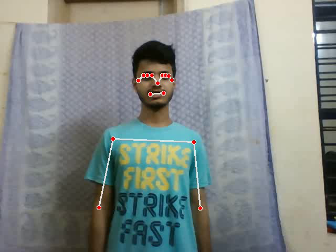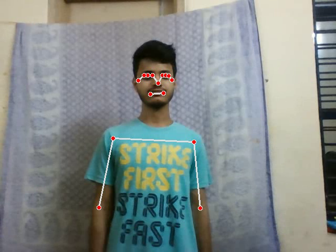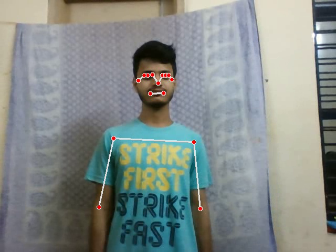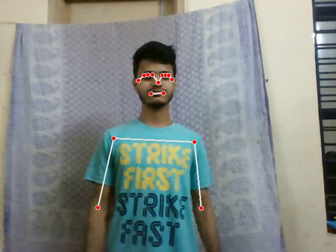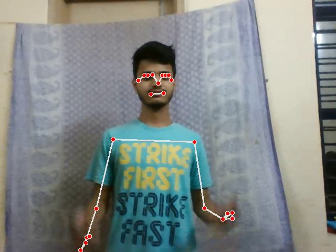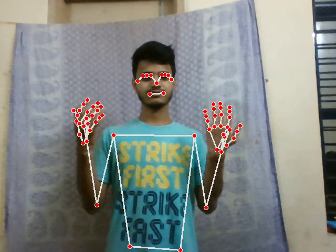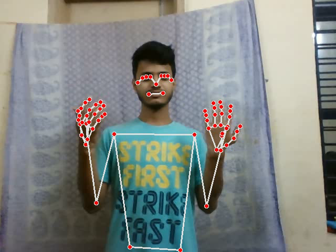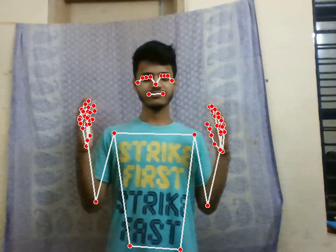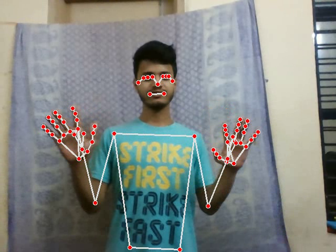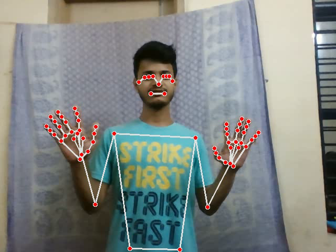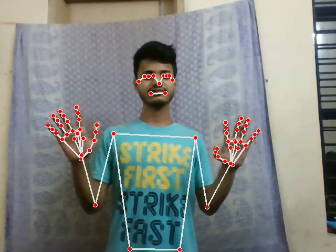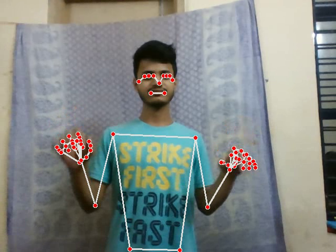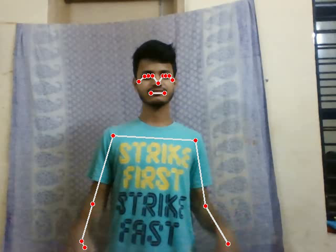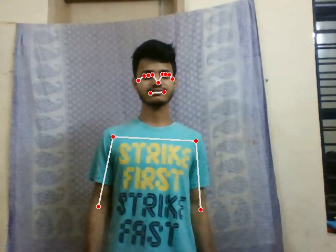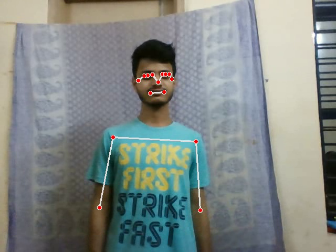do not want